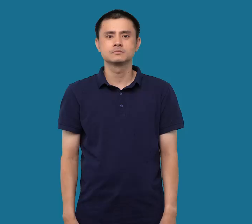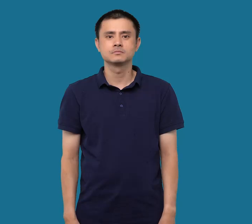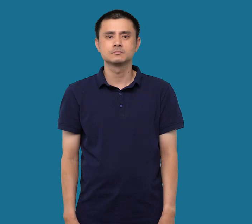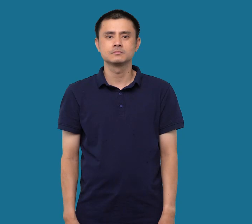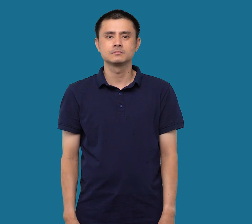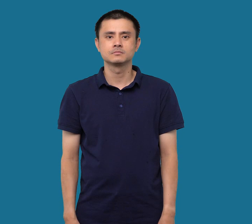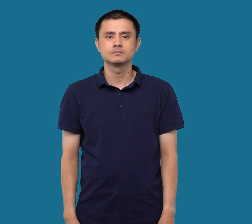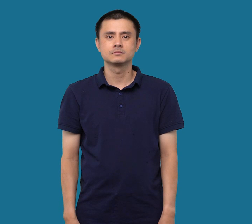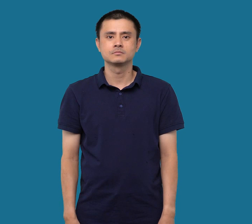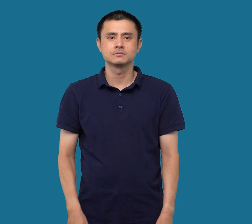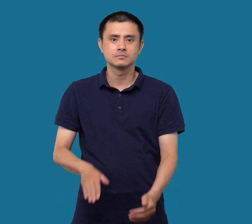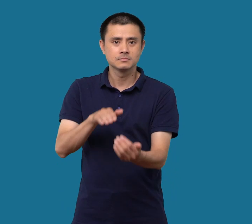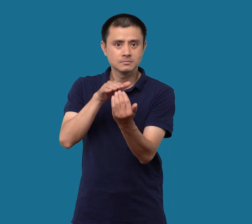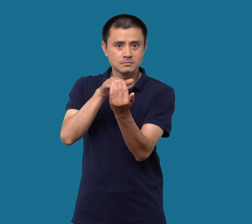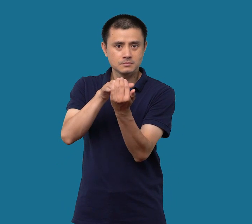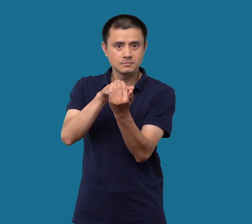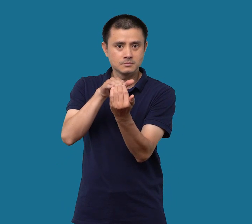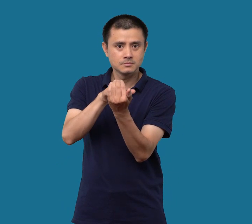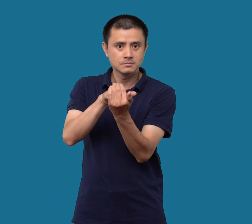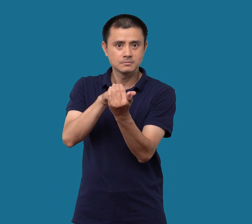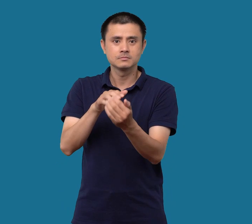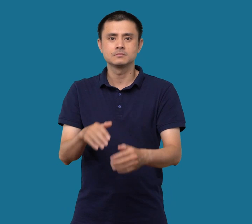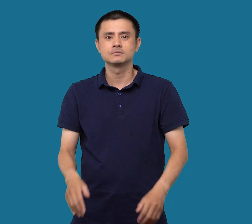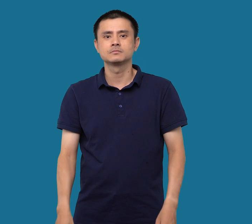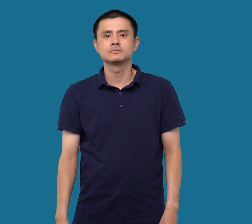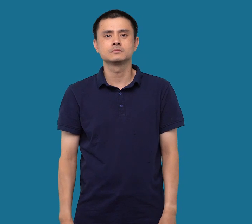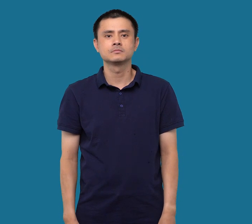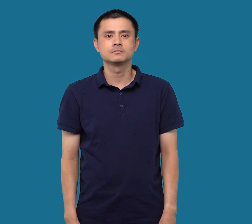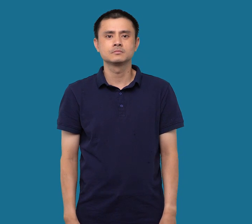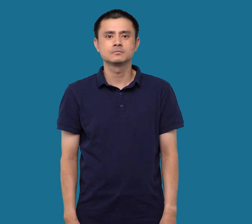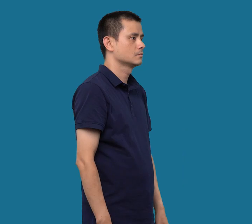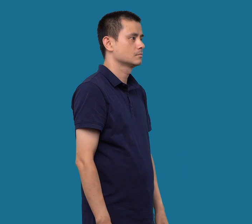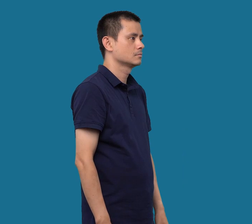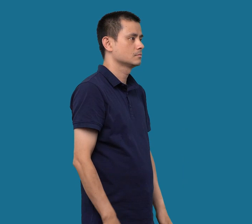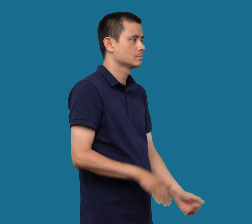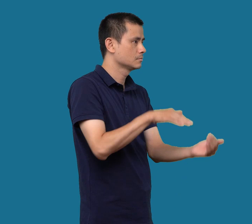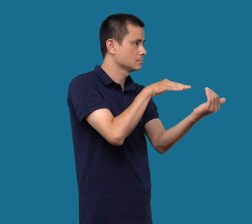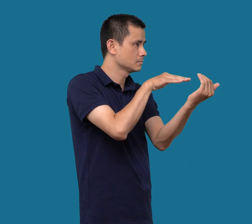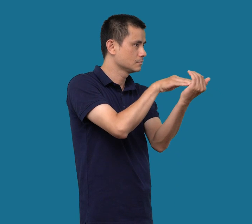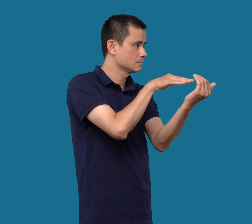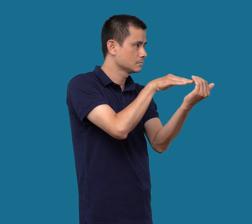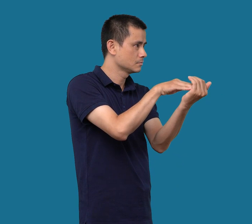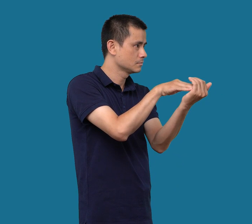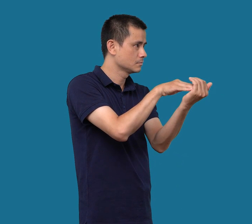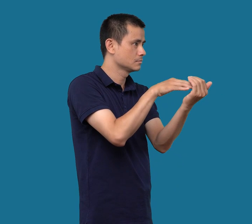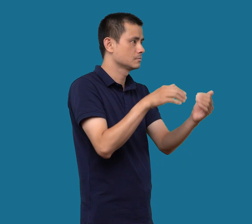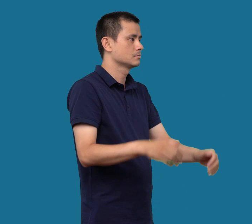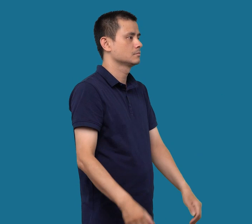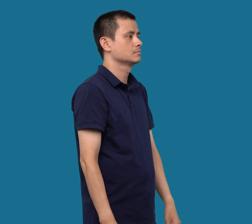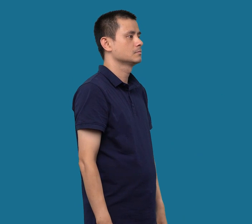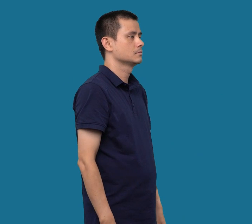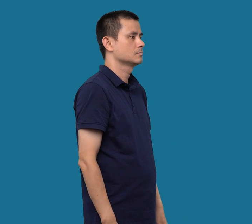giầy dép